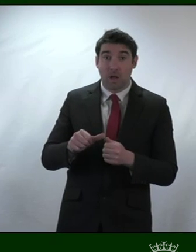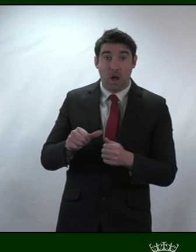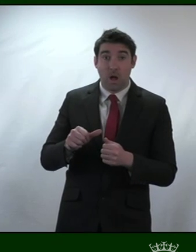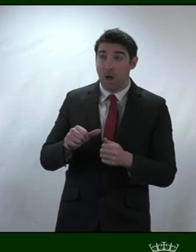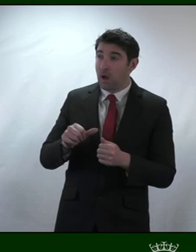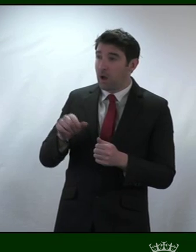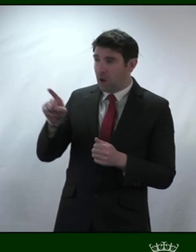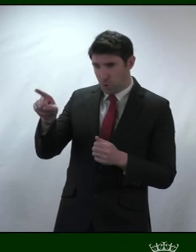North-east.